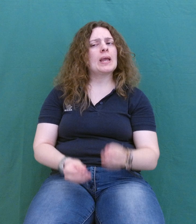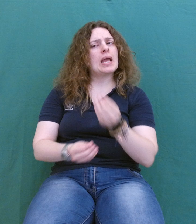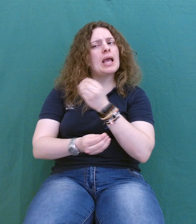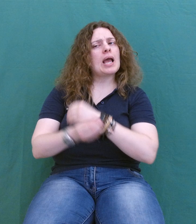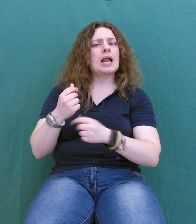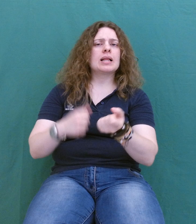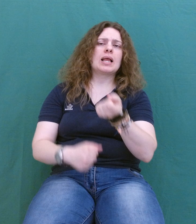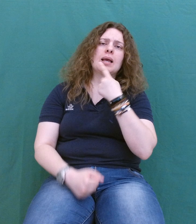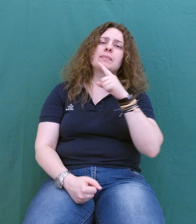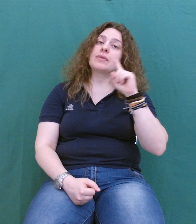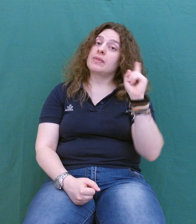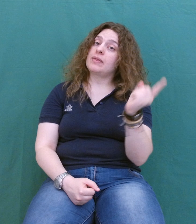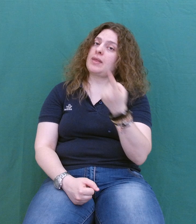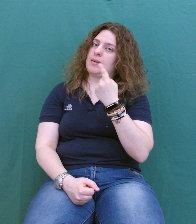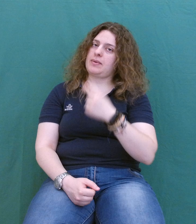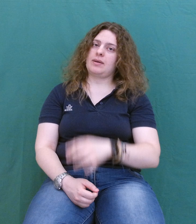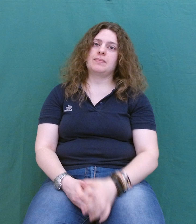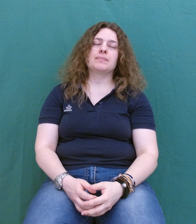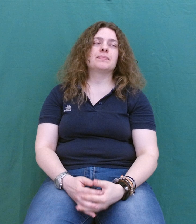ΚΑΛΥΤΕΡΑ ΦΑΡΜΑΚΑ ΘΕΡΑΠΕΙΑ